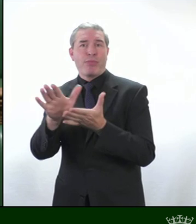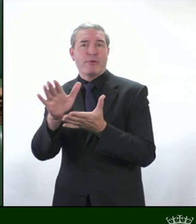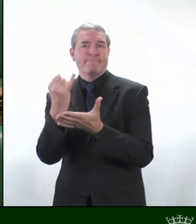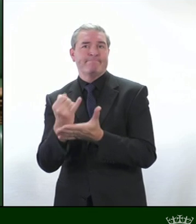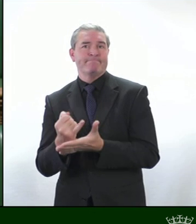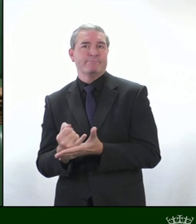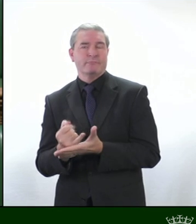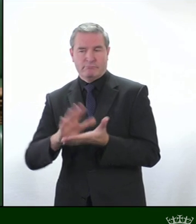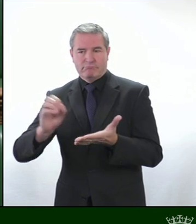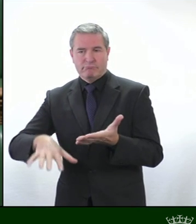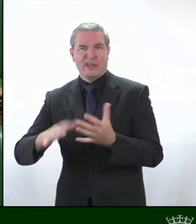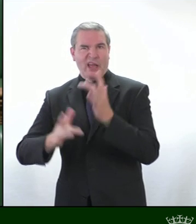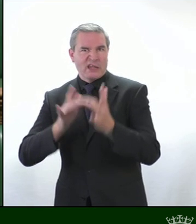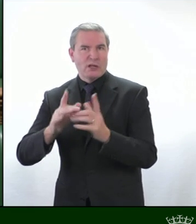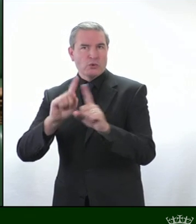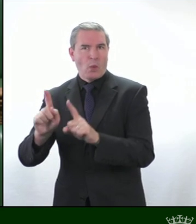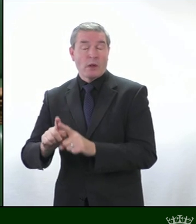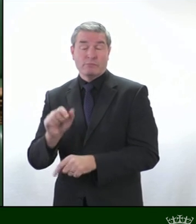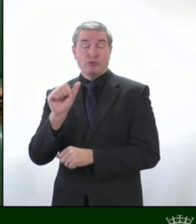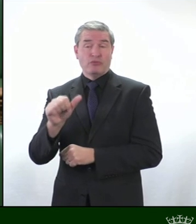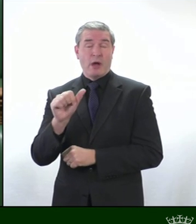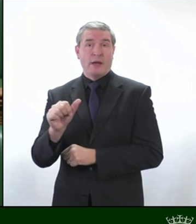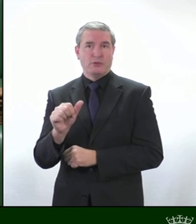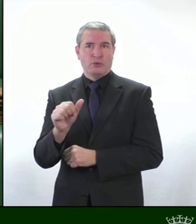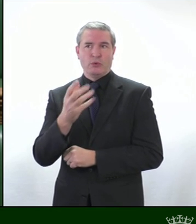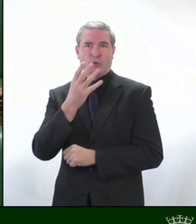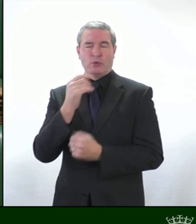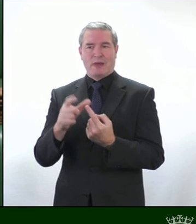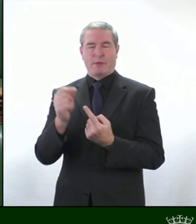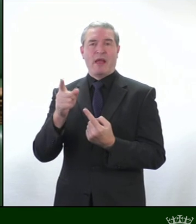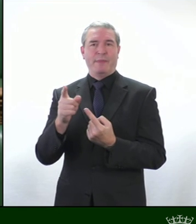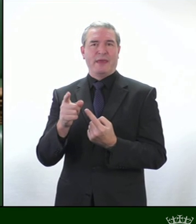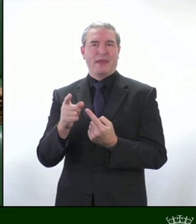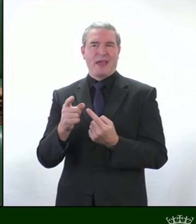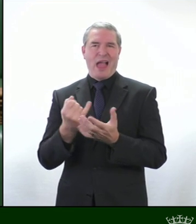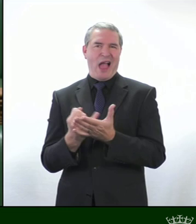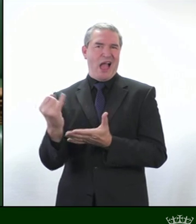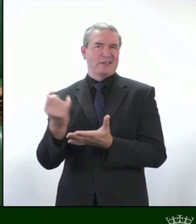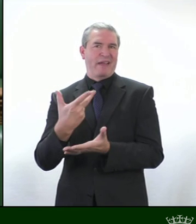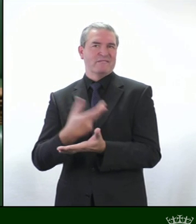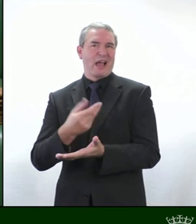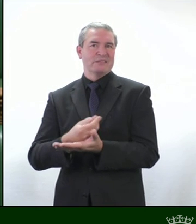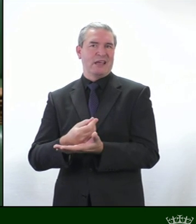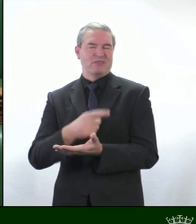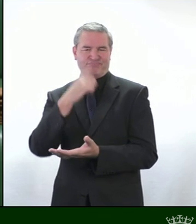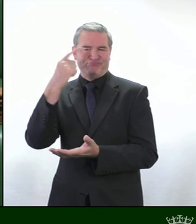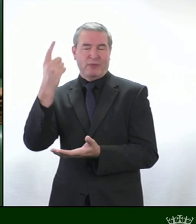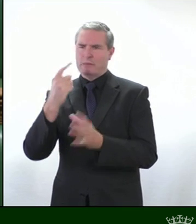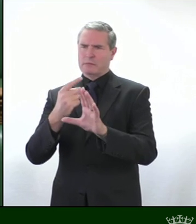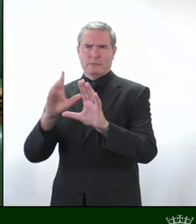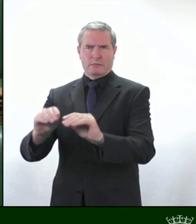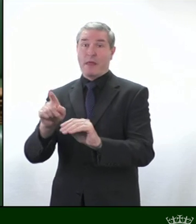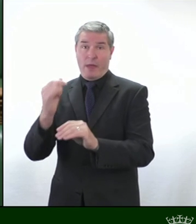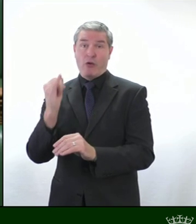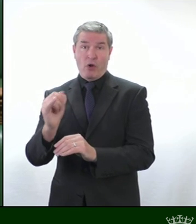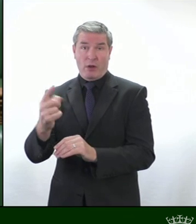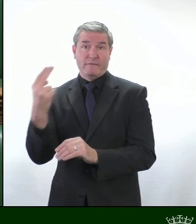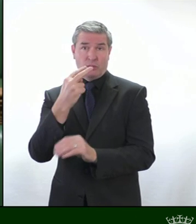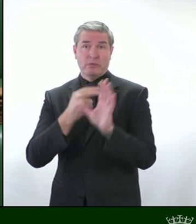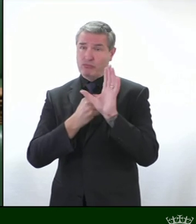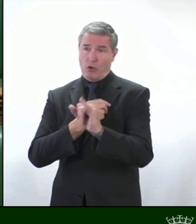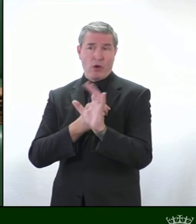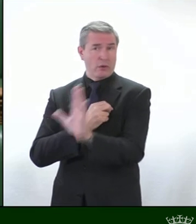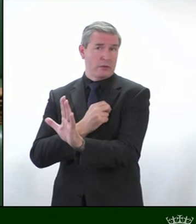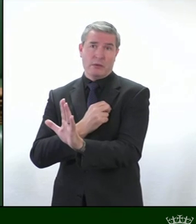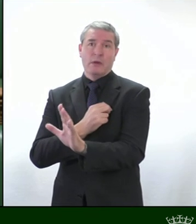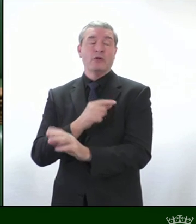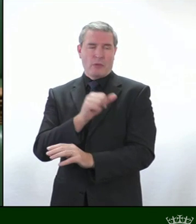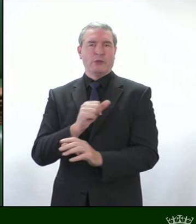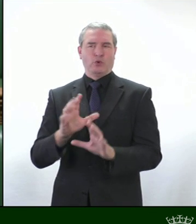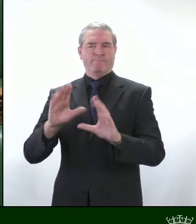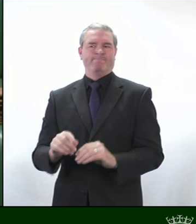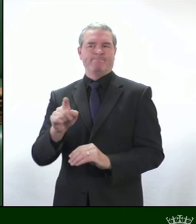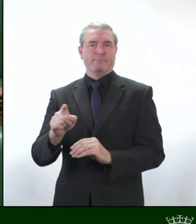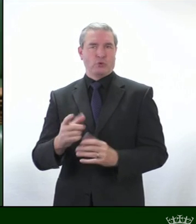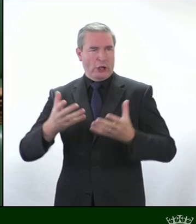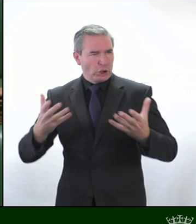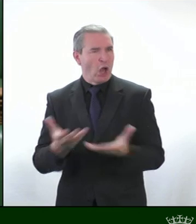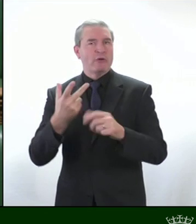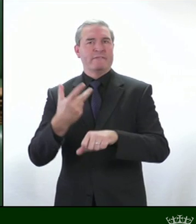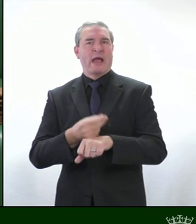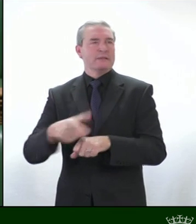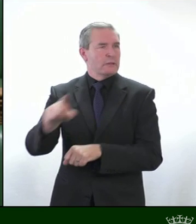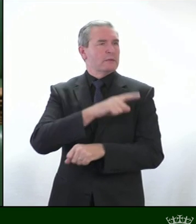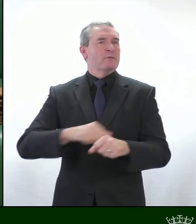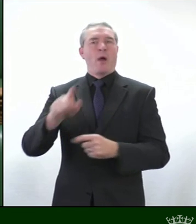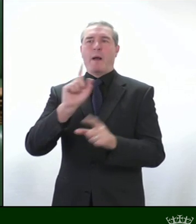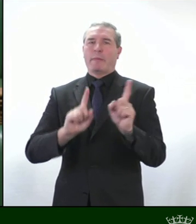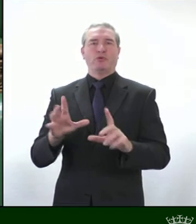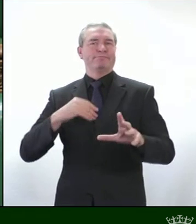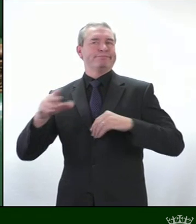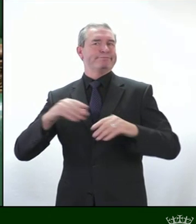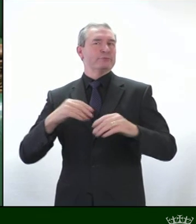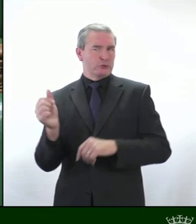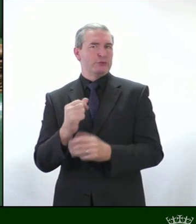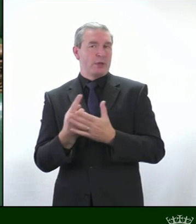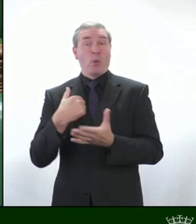The right hon. and learned Gentleman is right to single out the anti-vaxxers and those who I think are totally wrong in their approach, and he is right to encourage take-up of vaccines across the country.